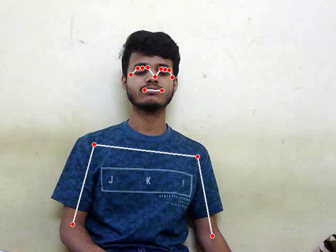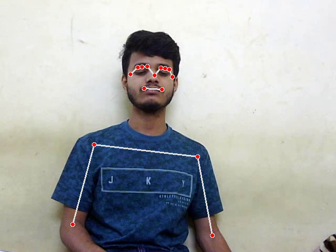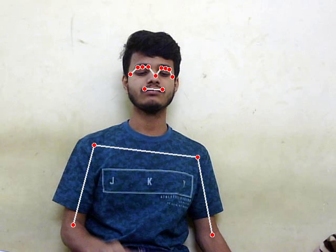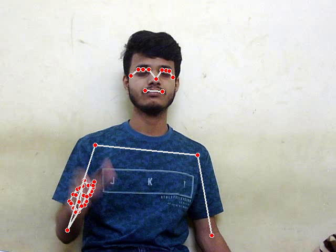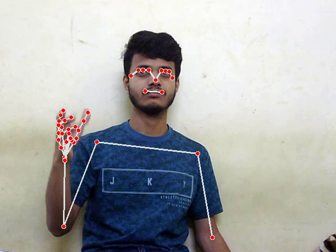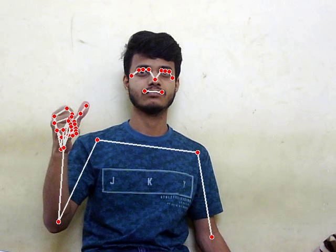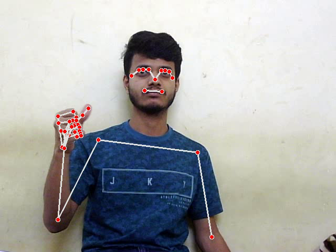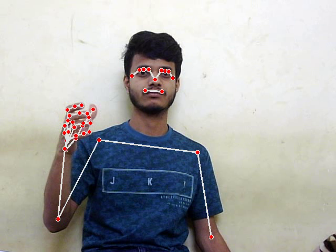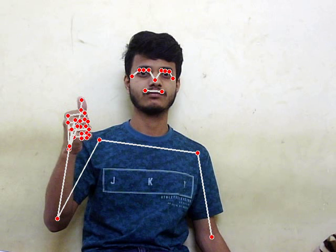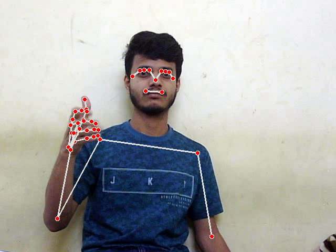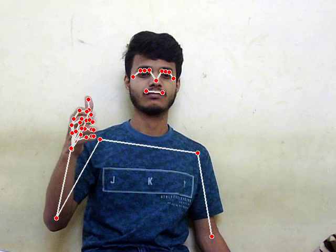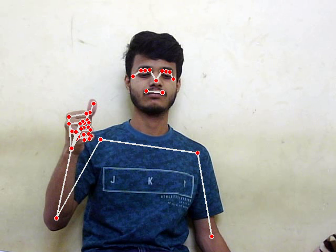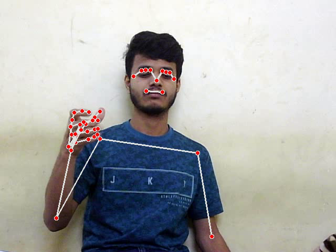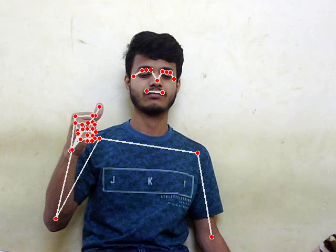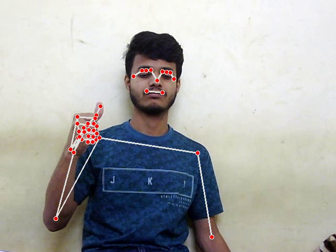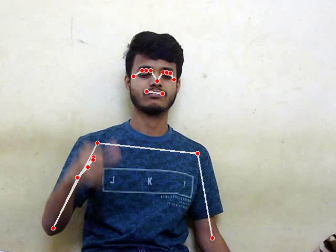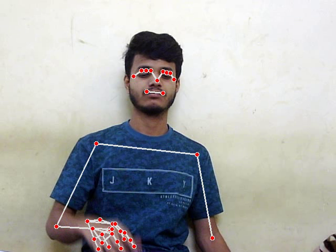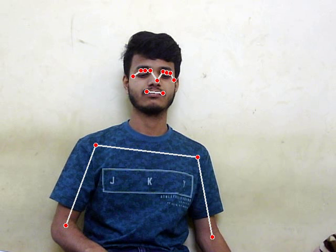milk